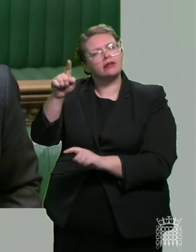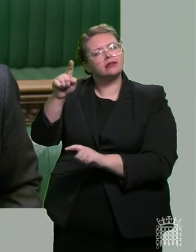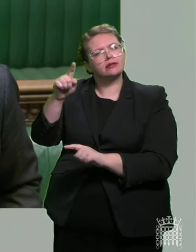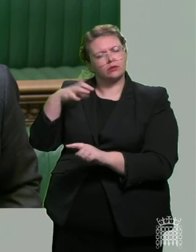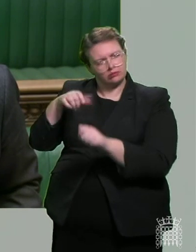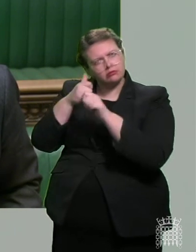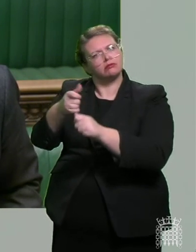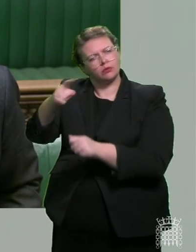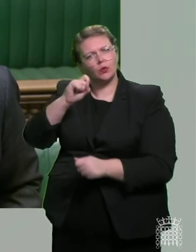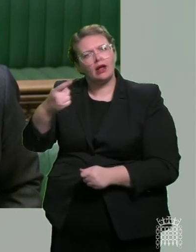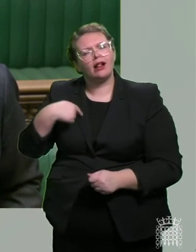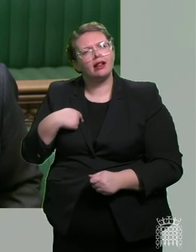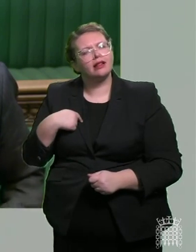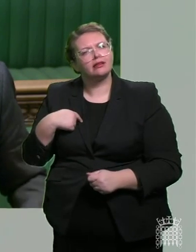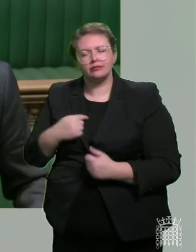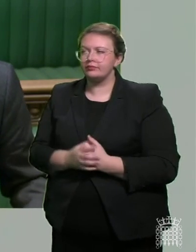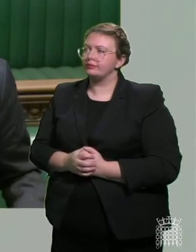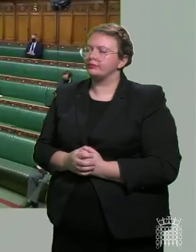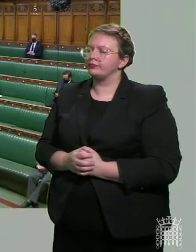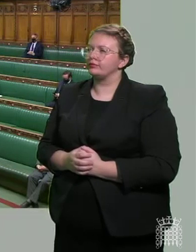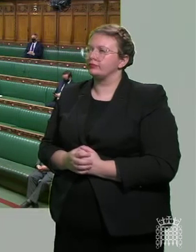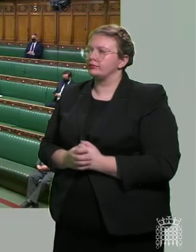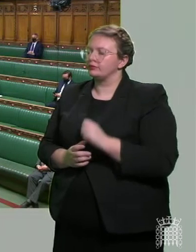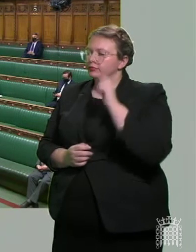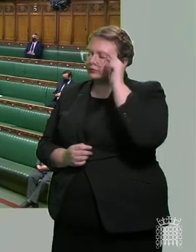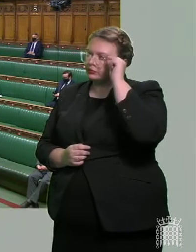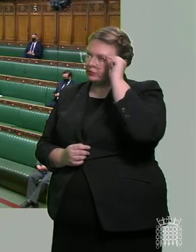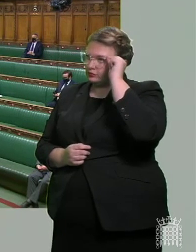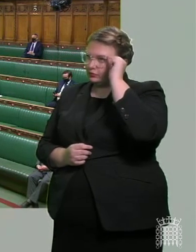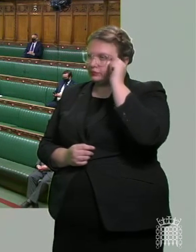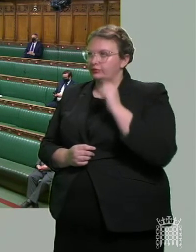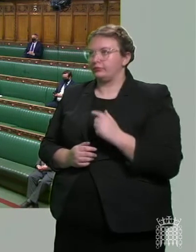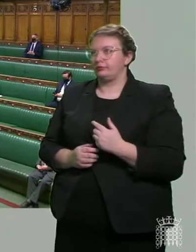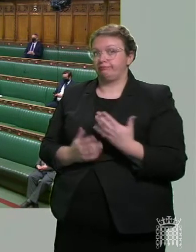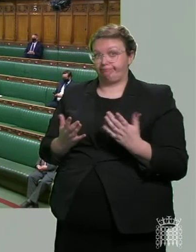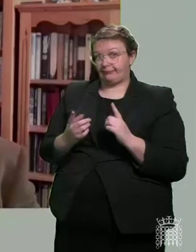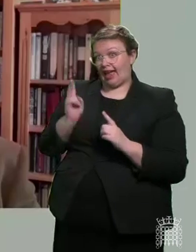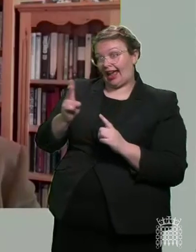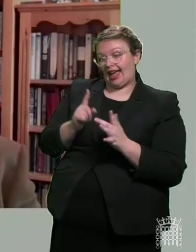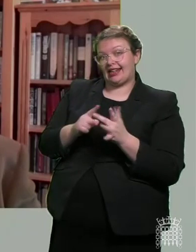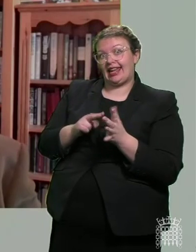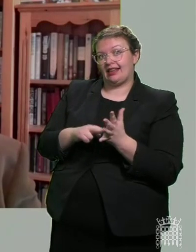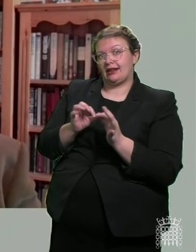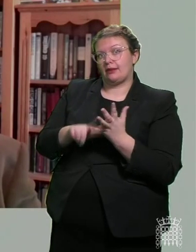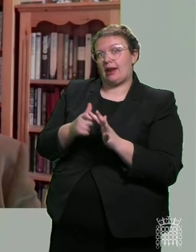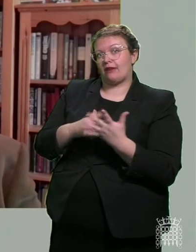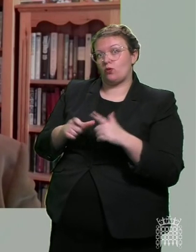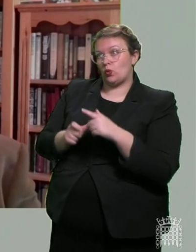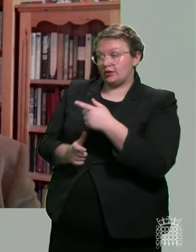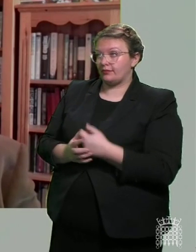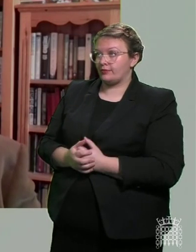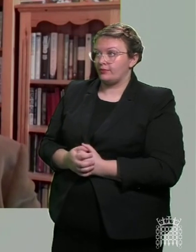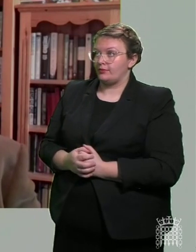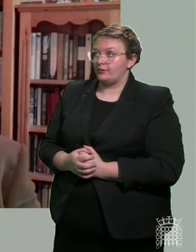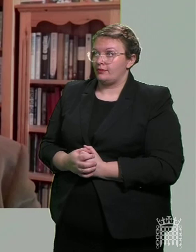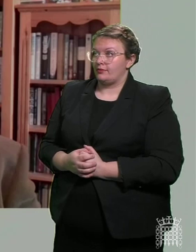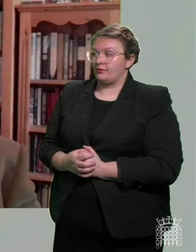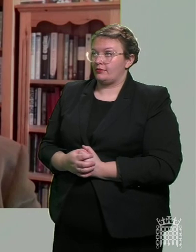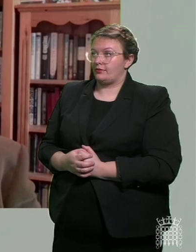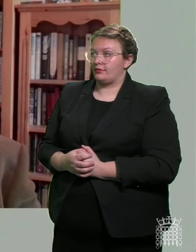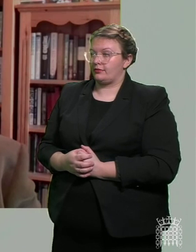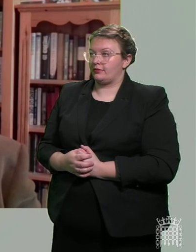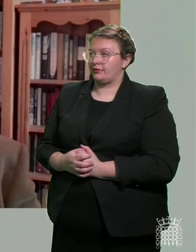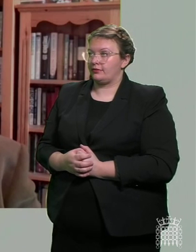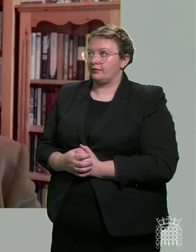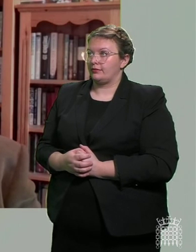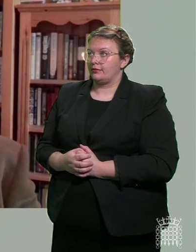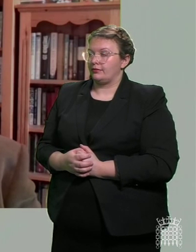Whatever the Prime Minister claims is being done is not working, because this is the situation.